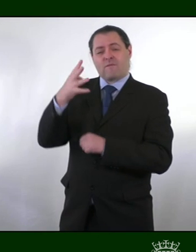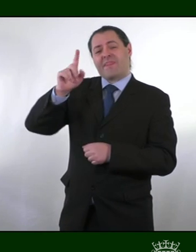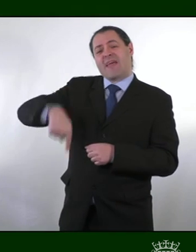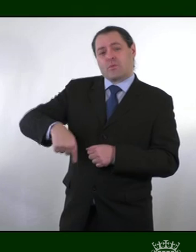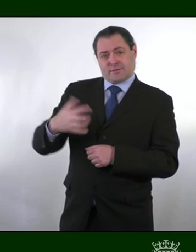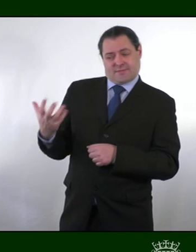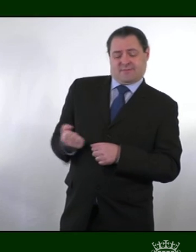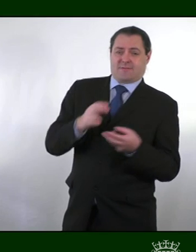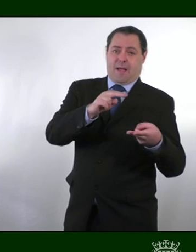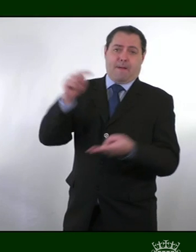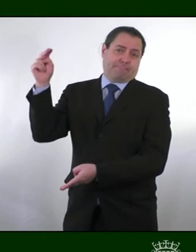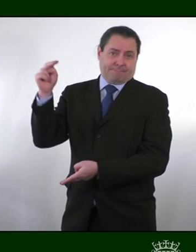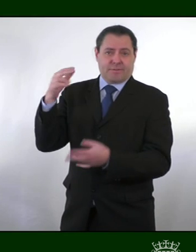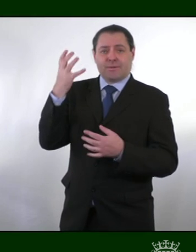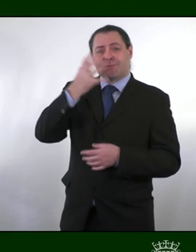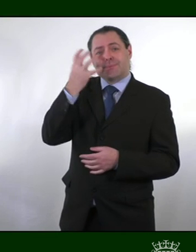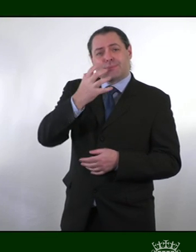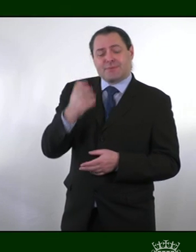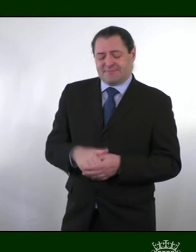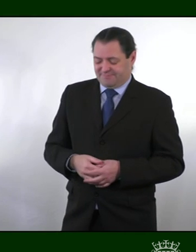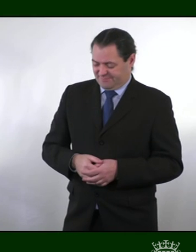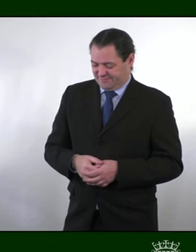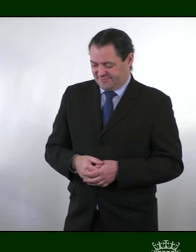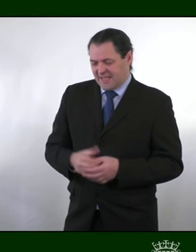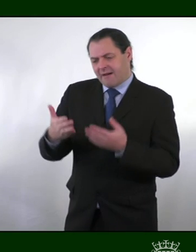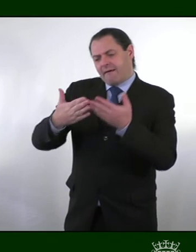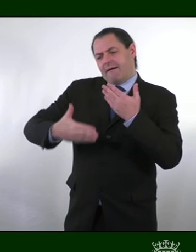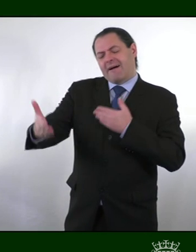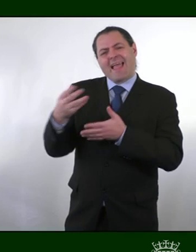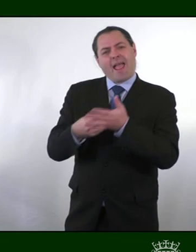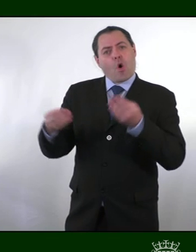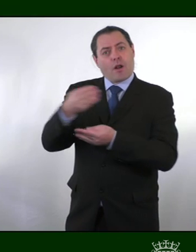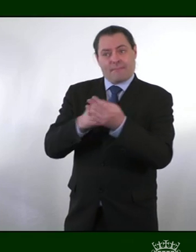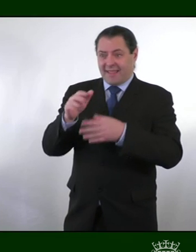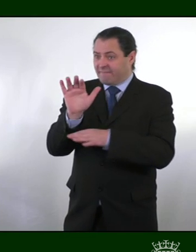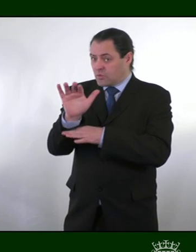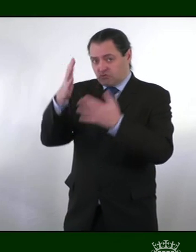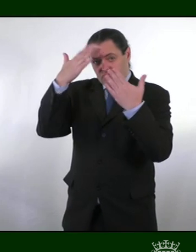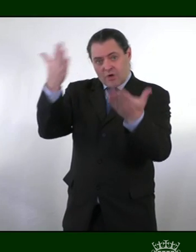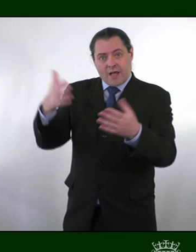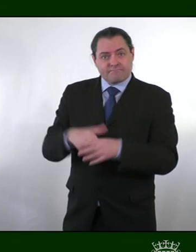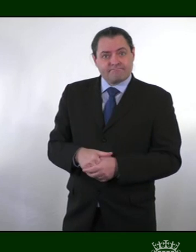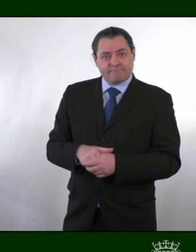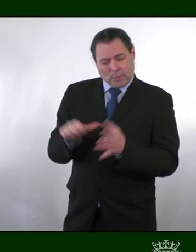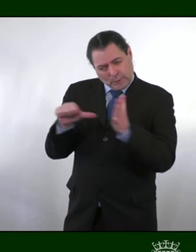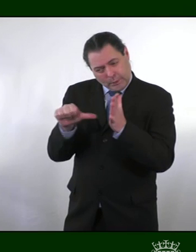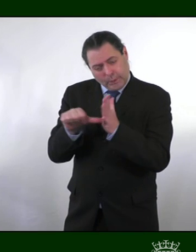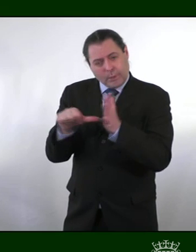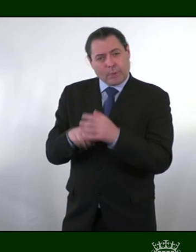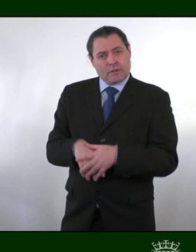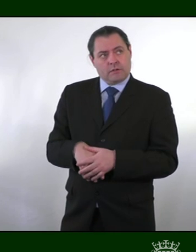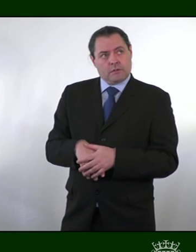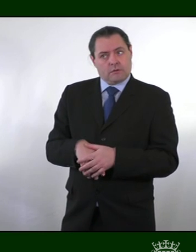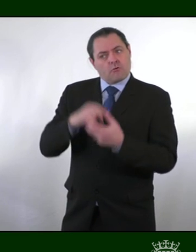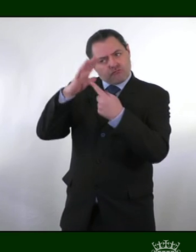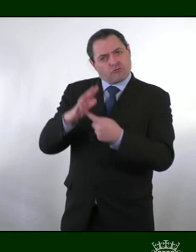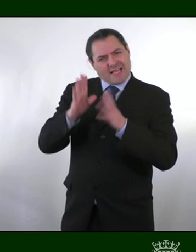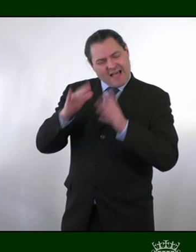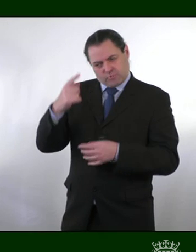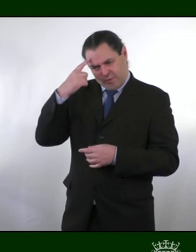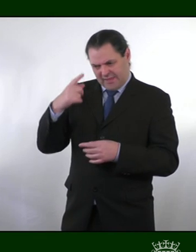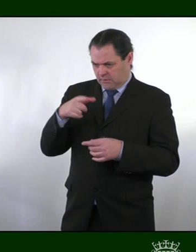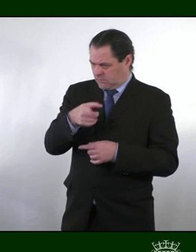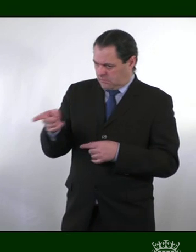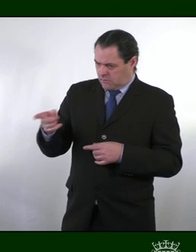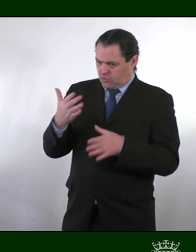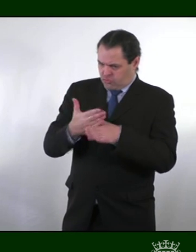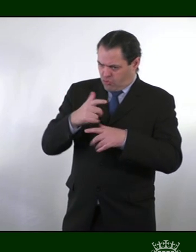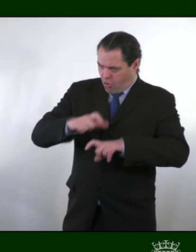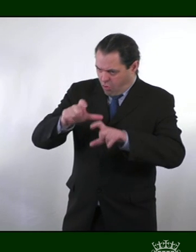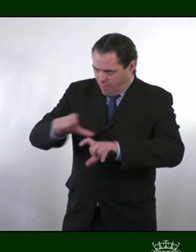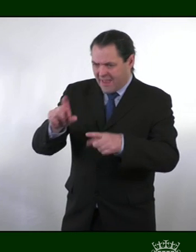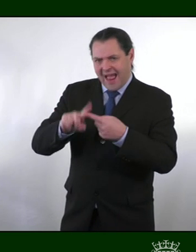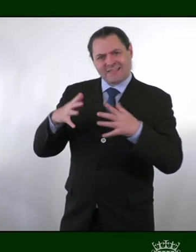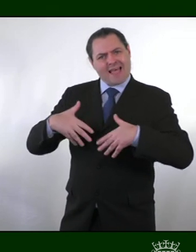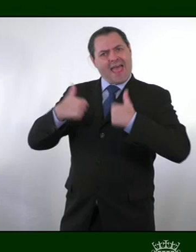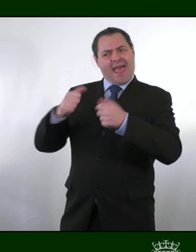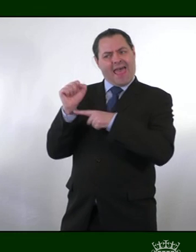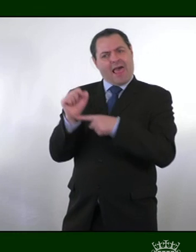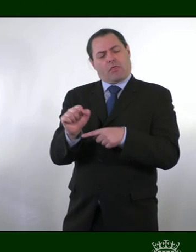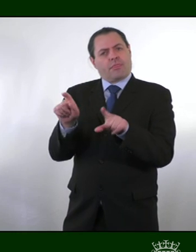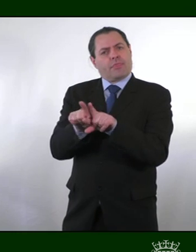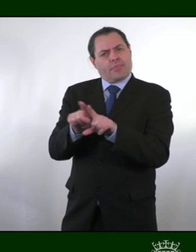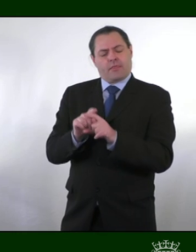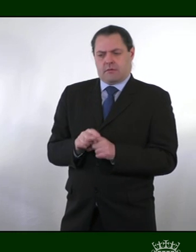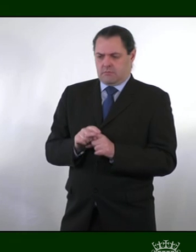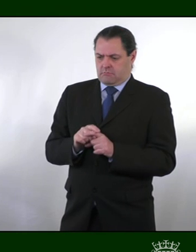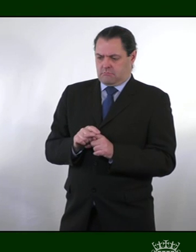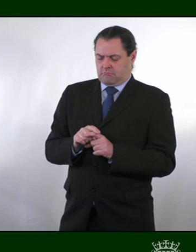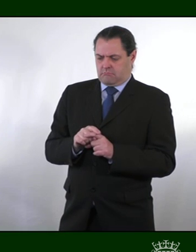These are difficult and uncertain economic times, so it is right that our immediate priority is to protect people’s health and their jobs, but we need to look beyond.